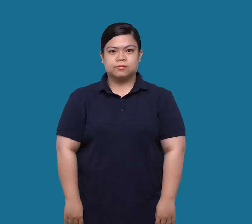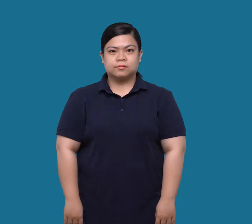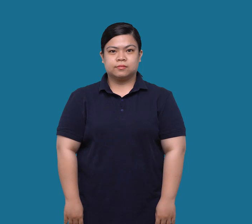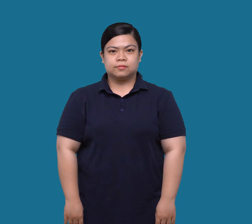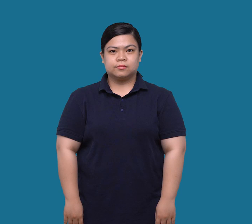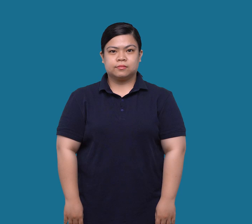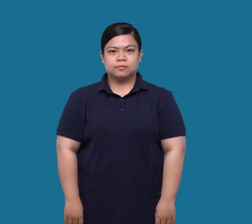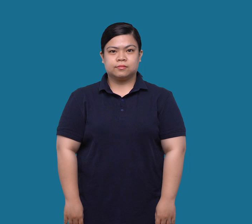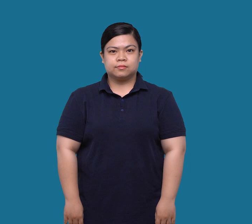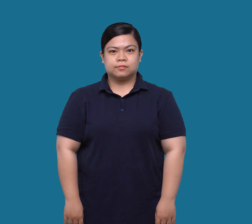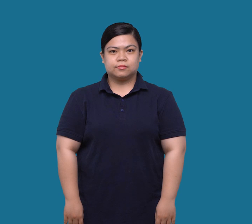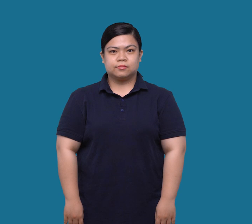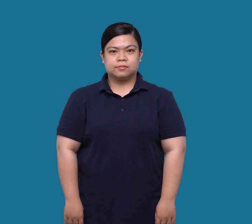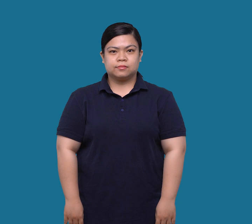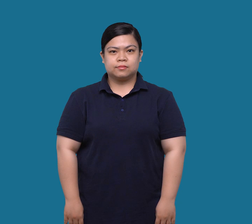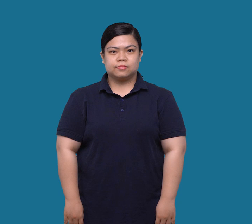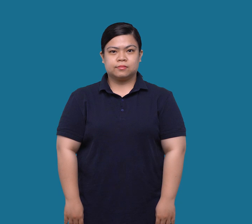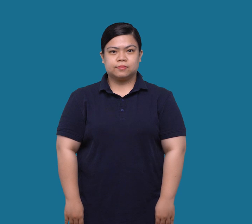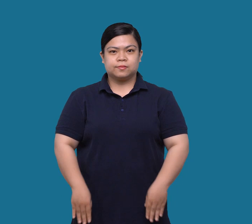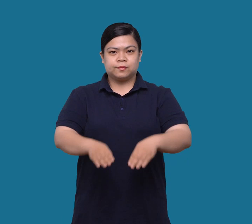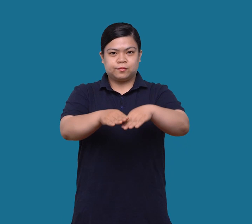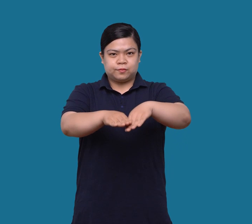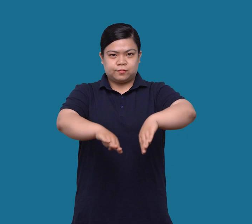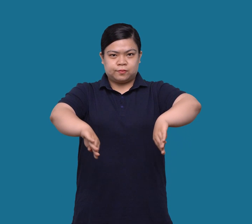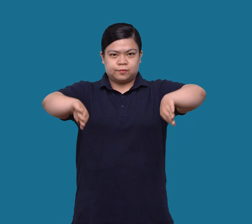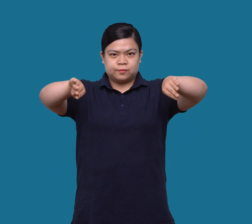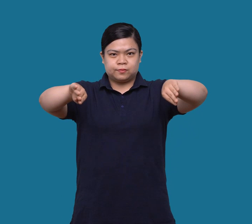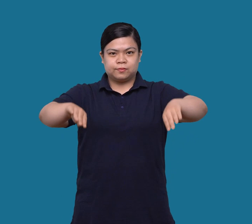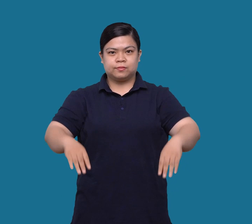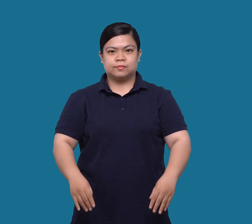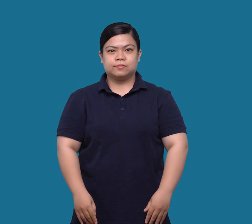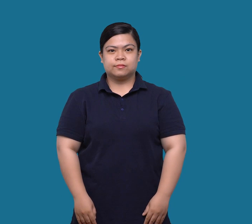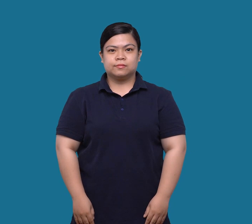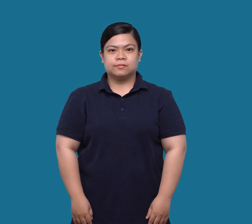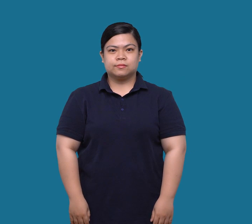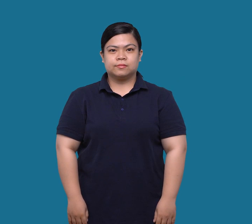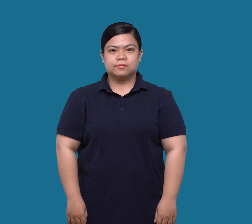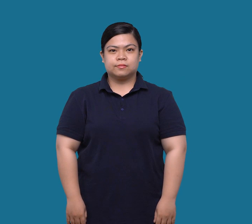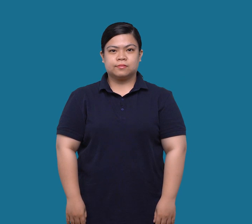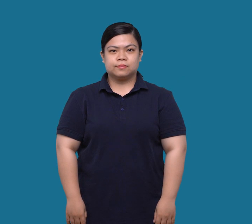thung lũng